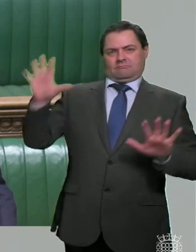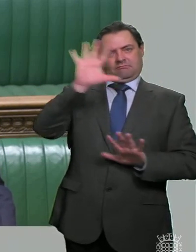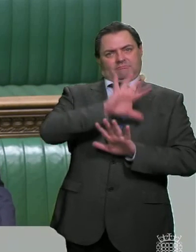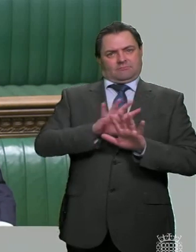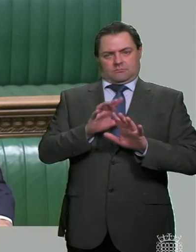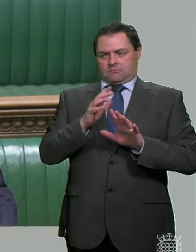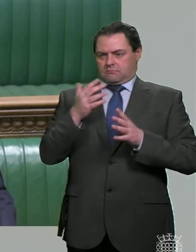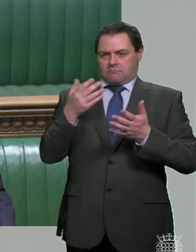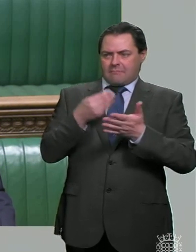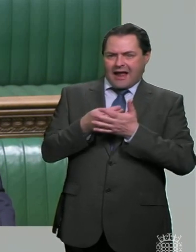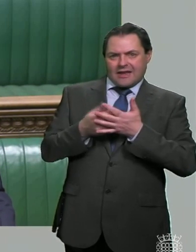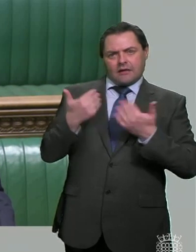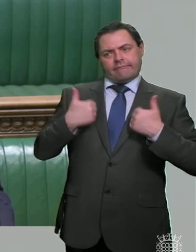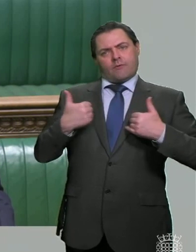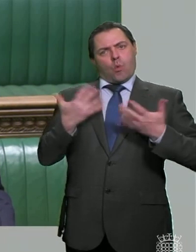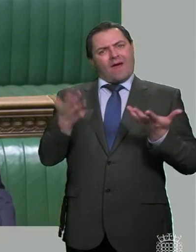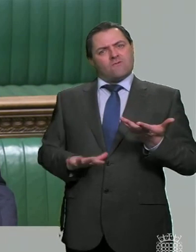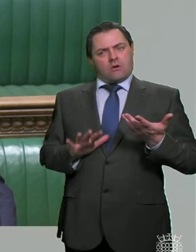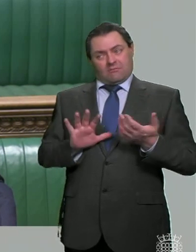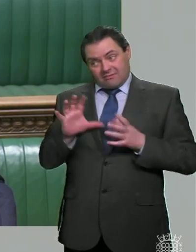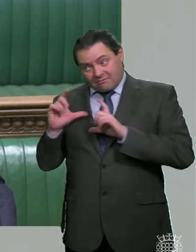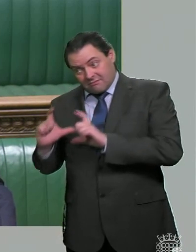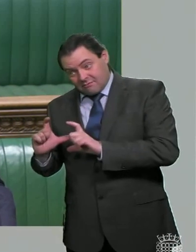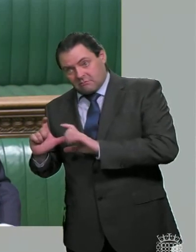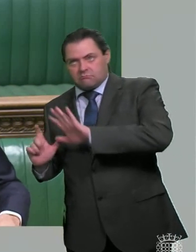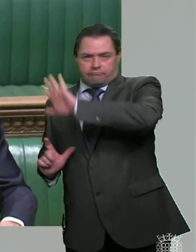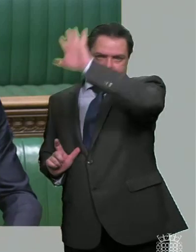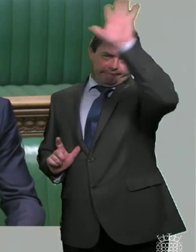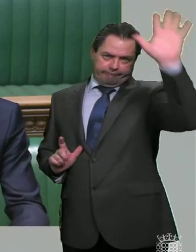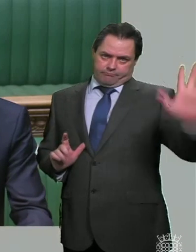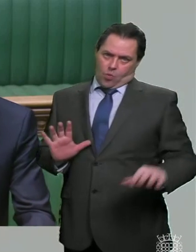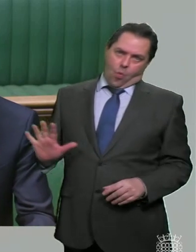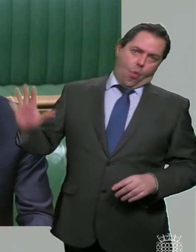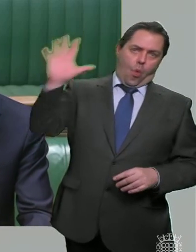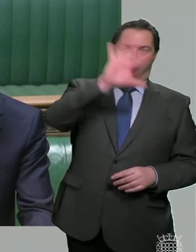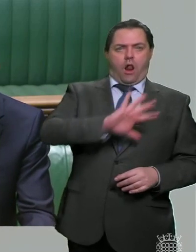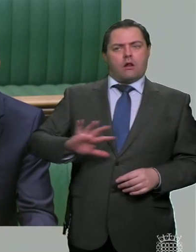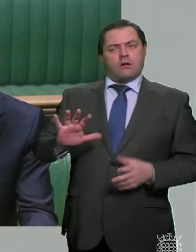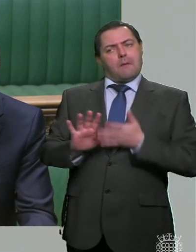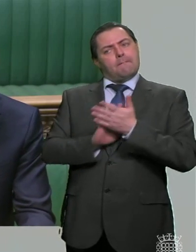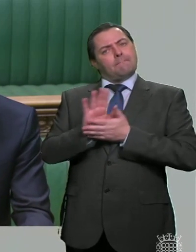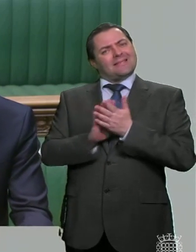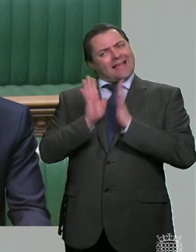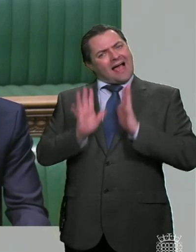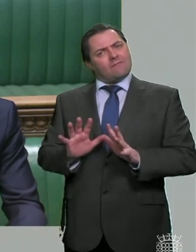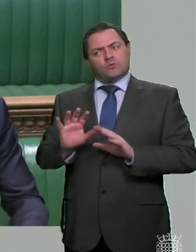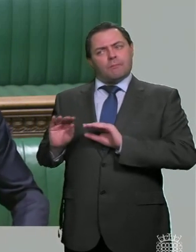If we are serious about wanting to level up, that starts with the institutions of economic power.